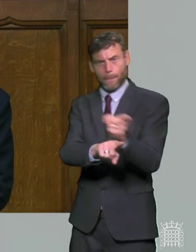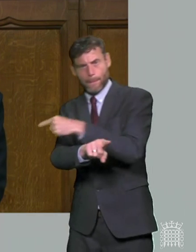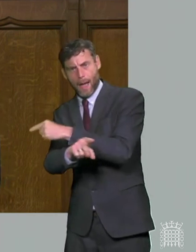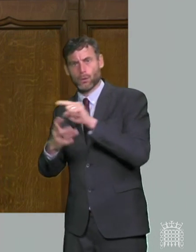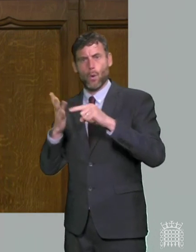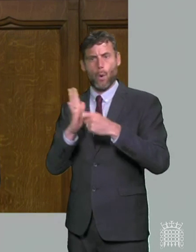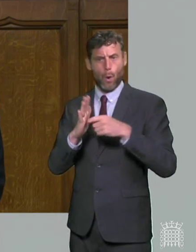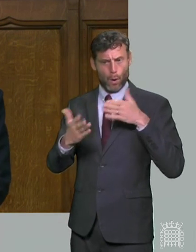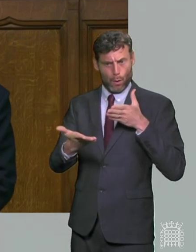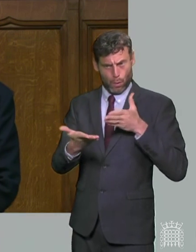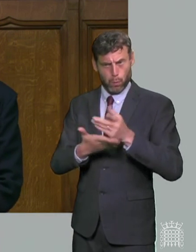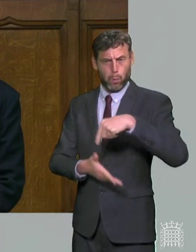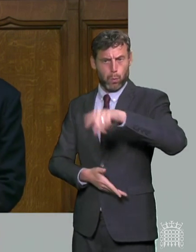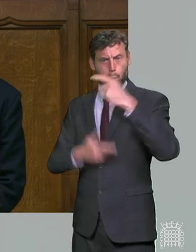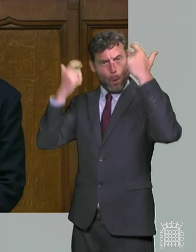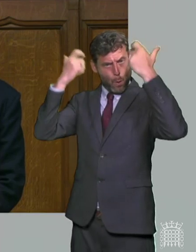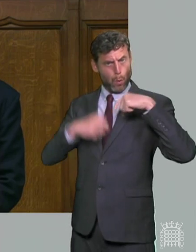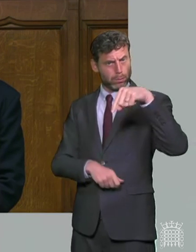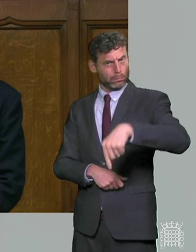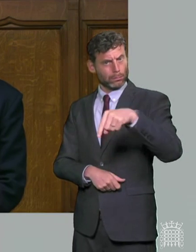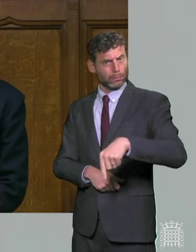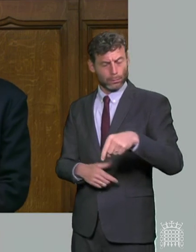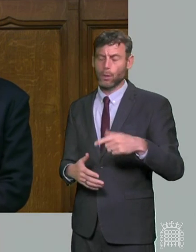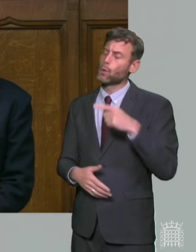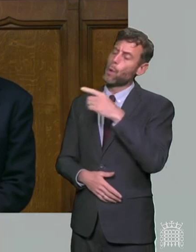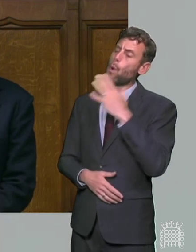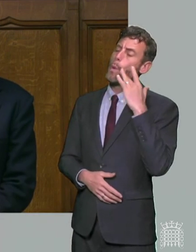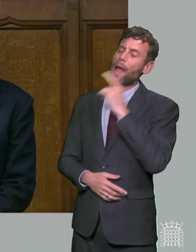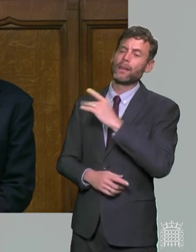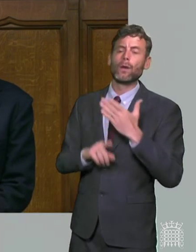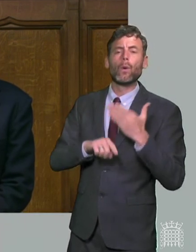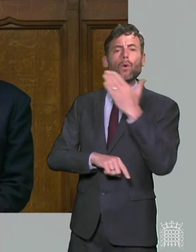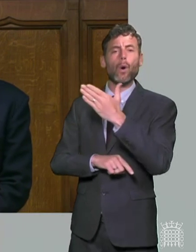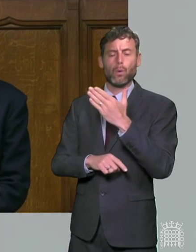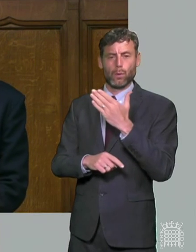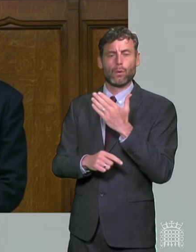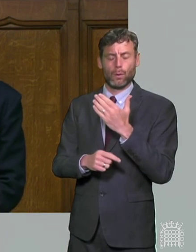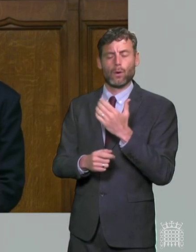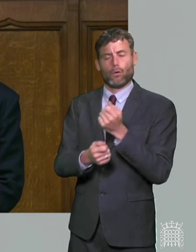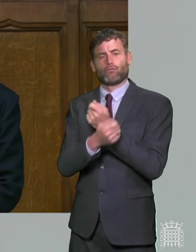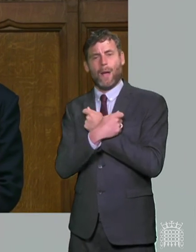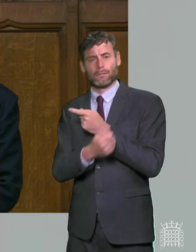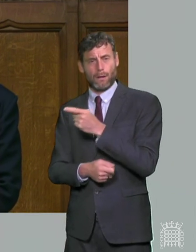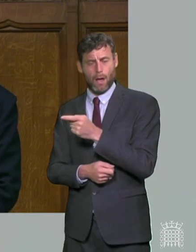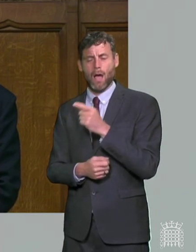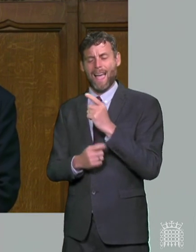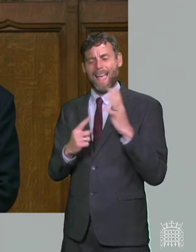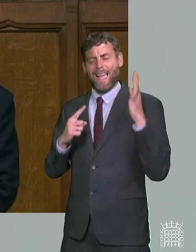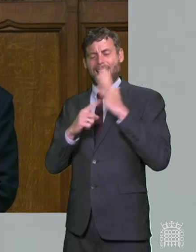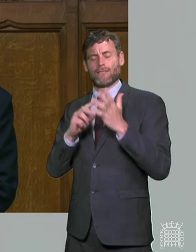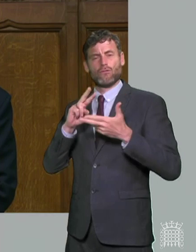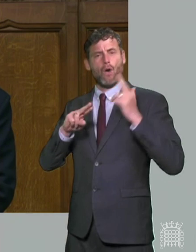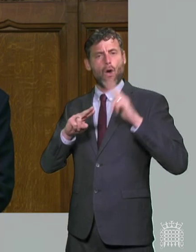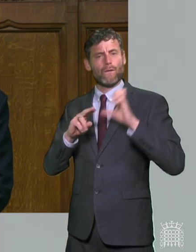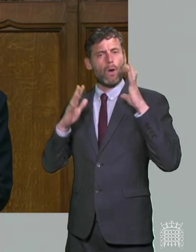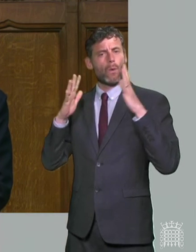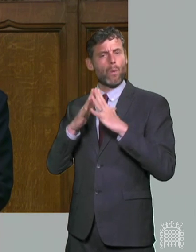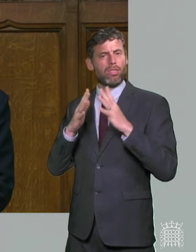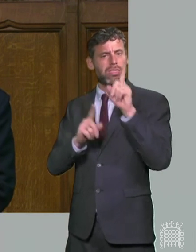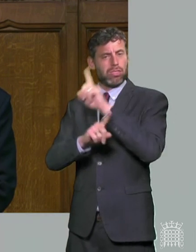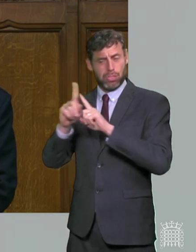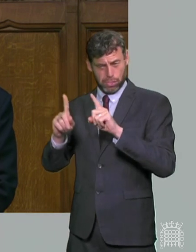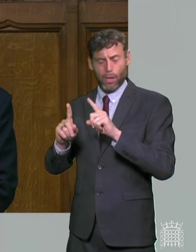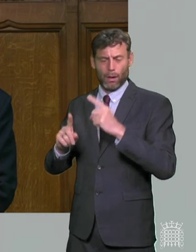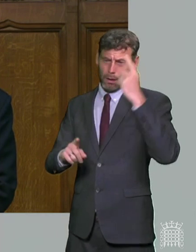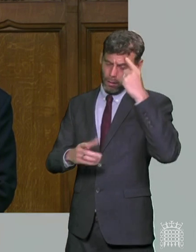As he prepares to go to the Commonwealth Heads of Government meeting in Rwanda, will he look carefully at this issue, because it is bound to be raised with him?